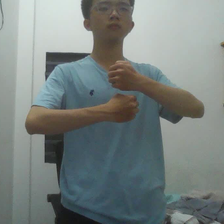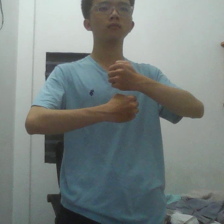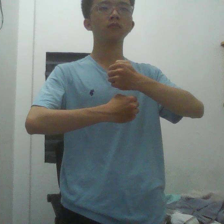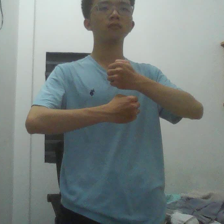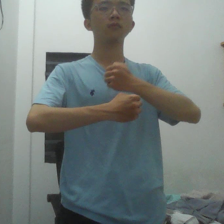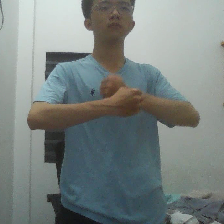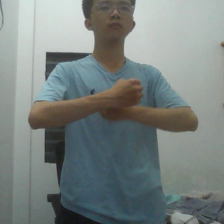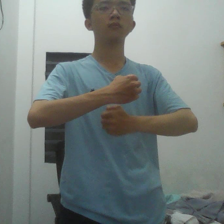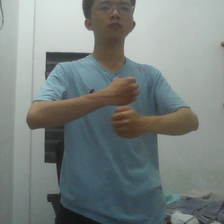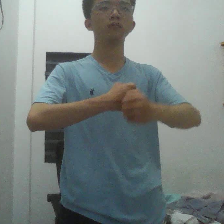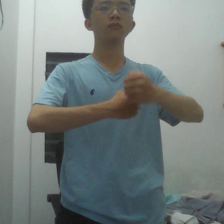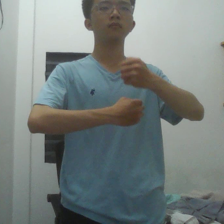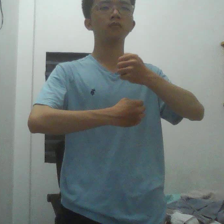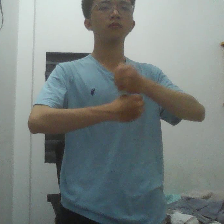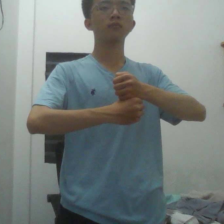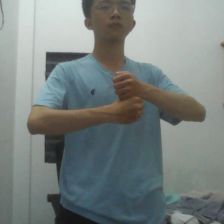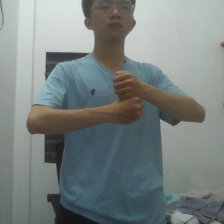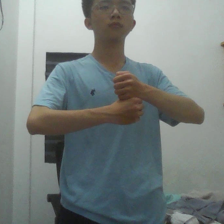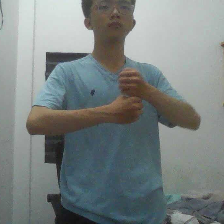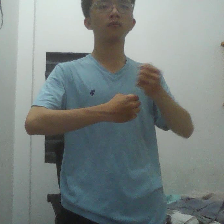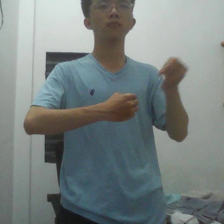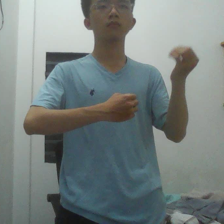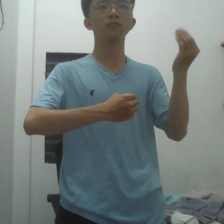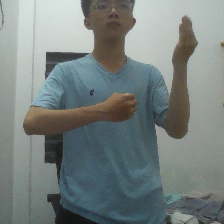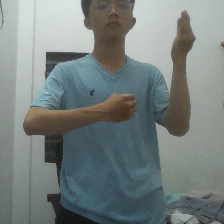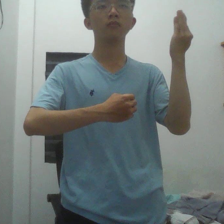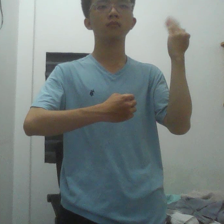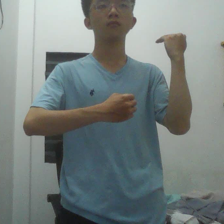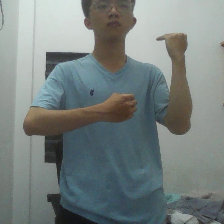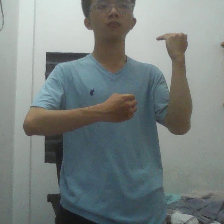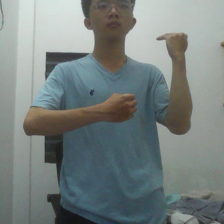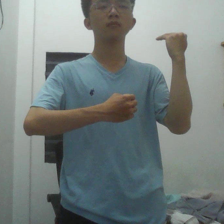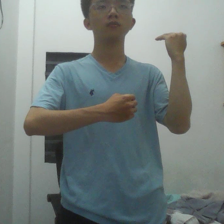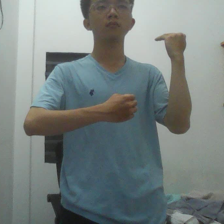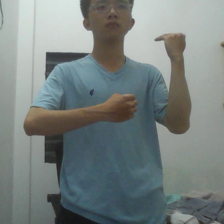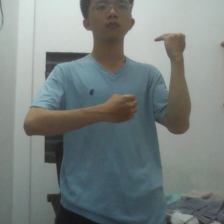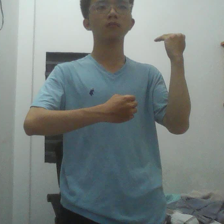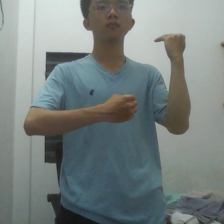nam truoc